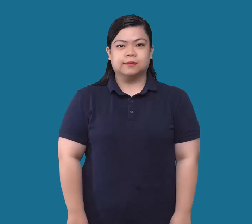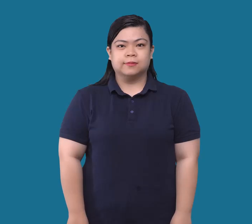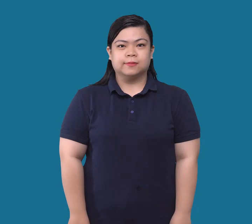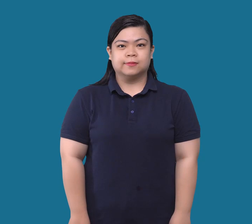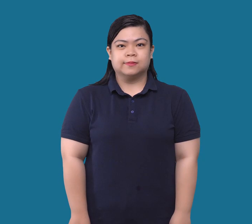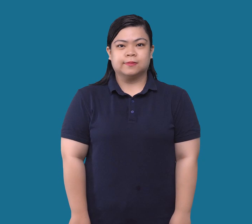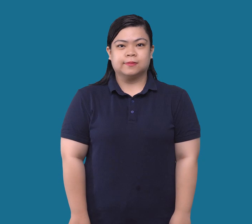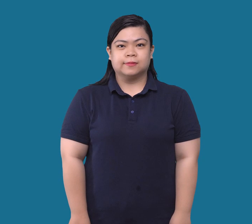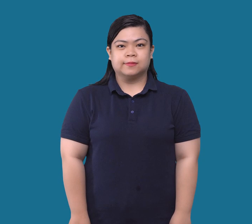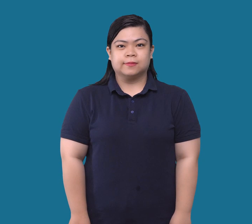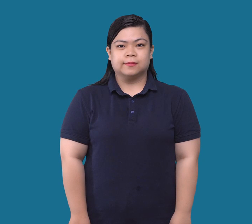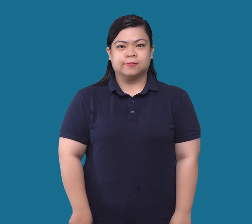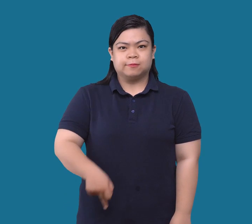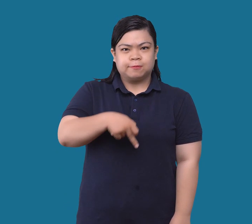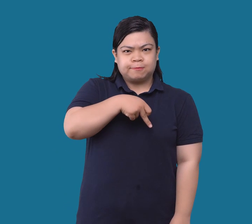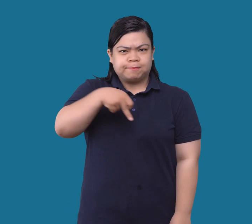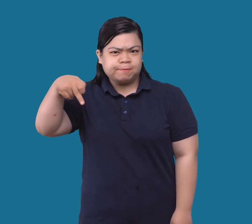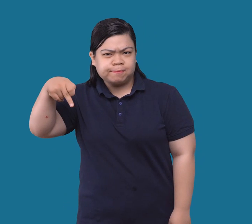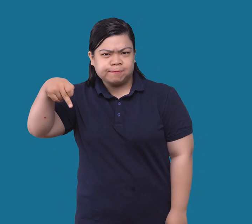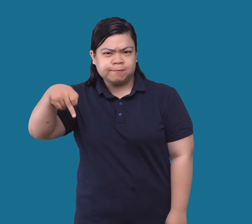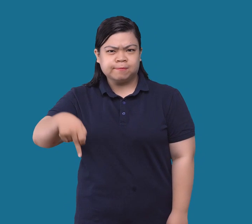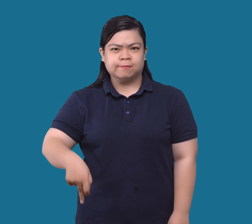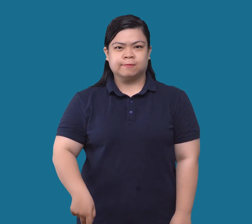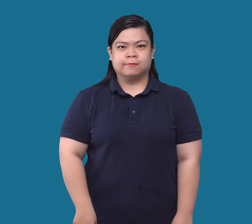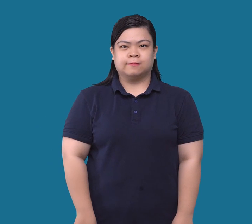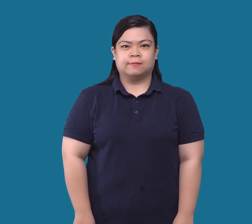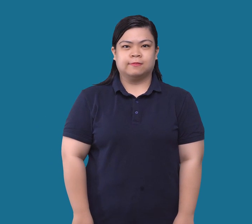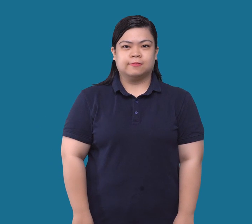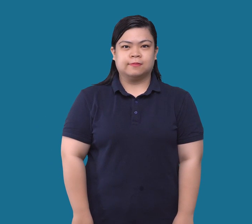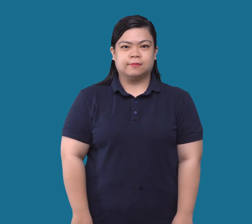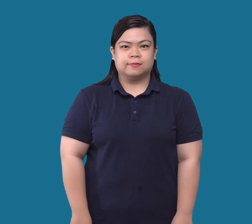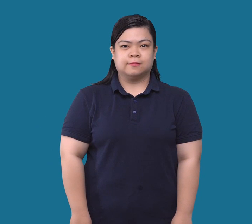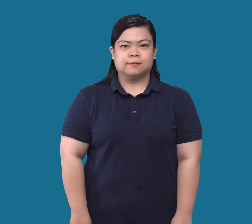thoát hiểm